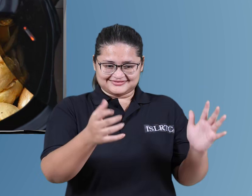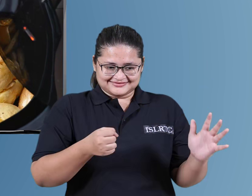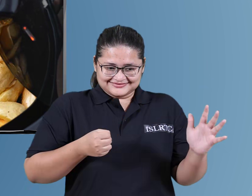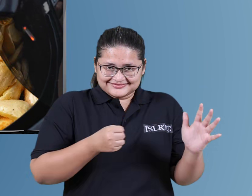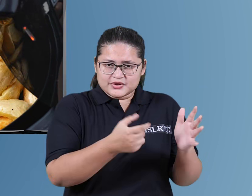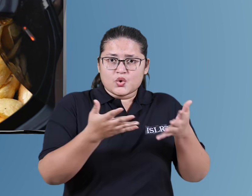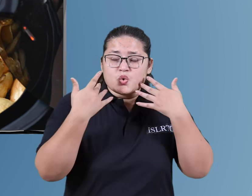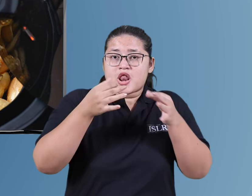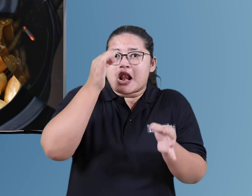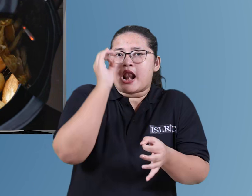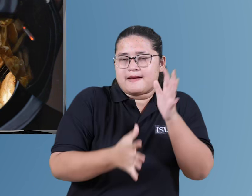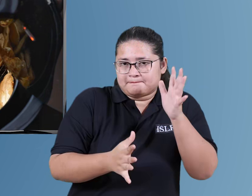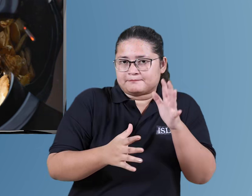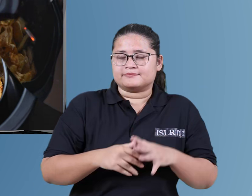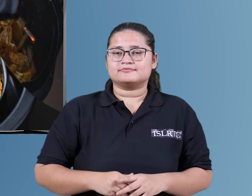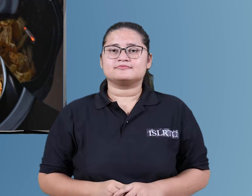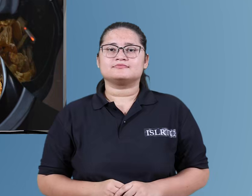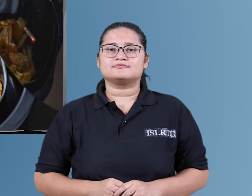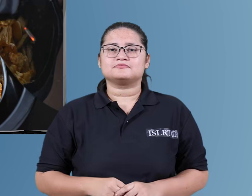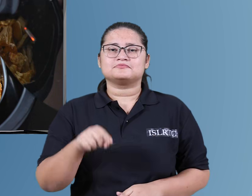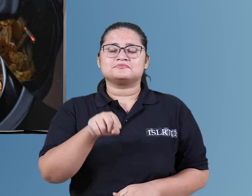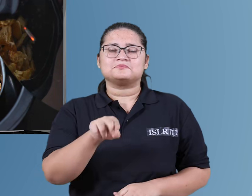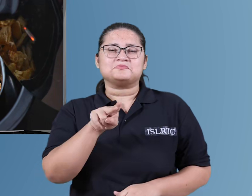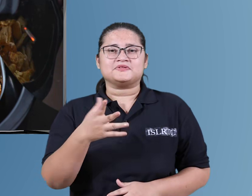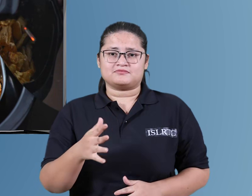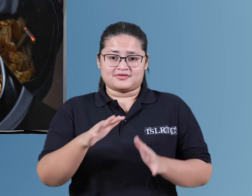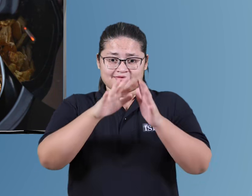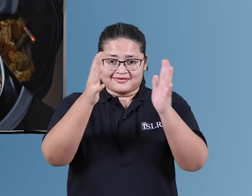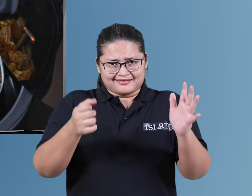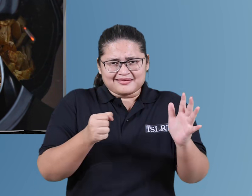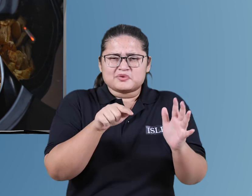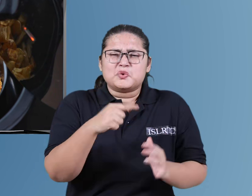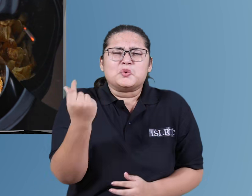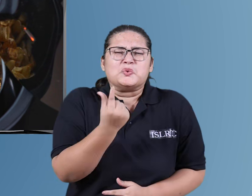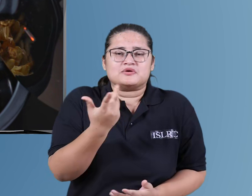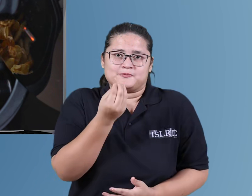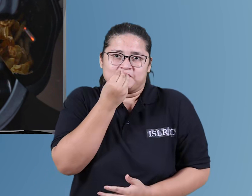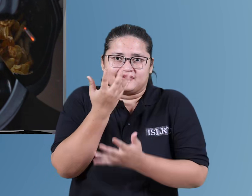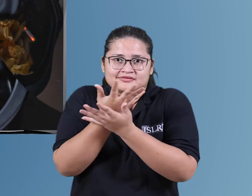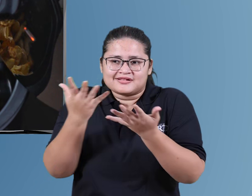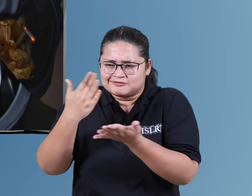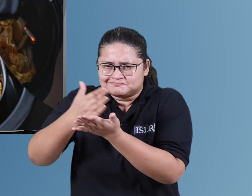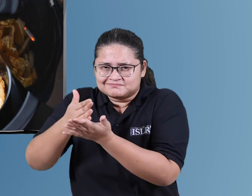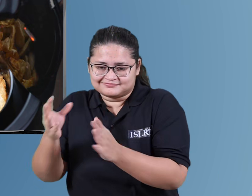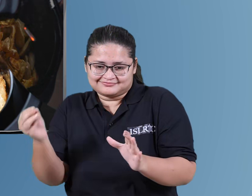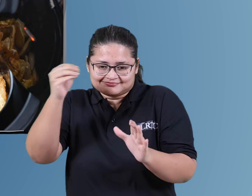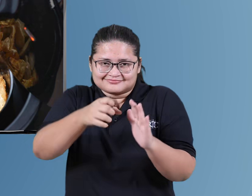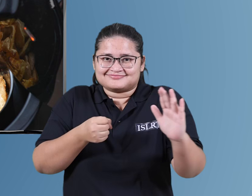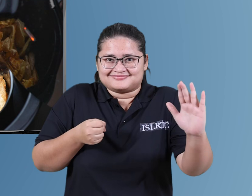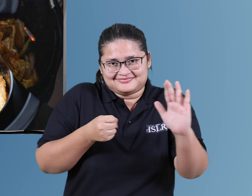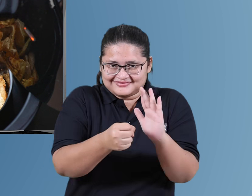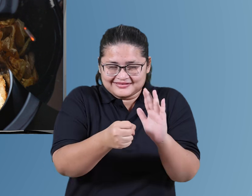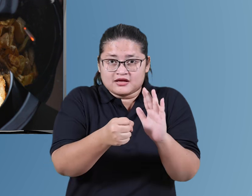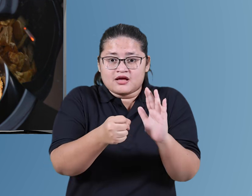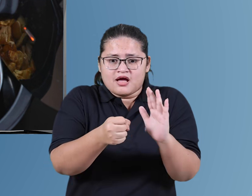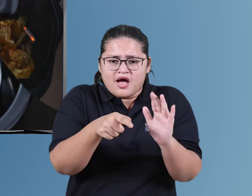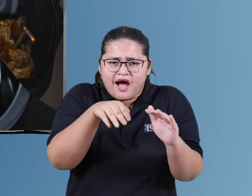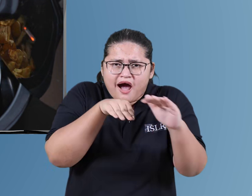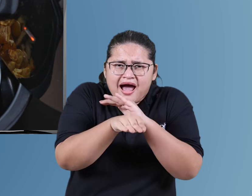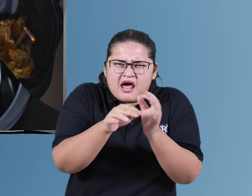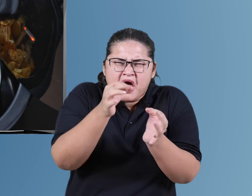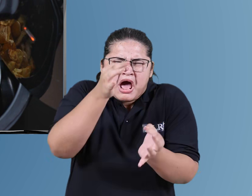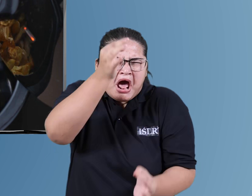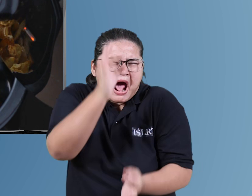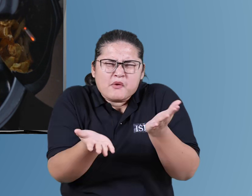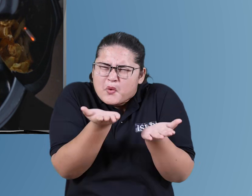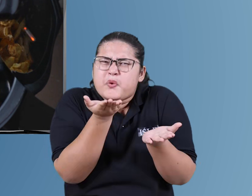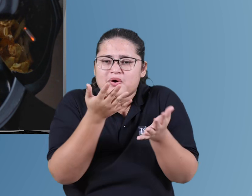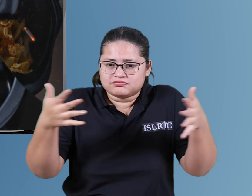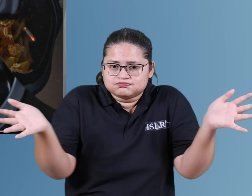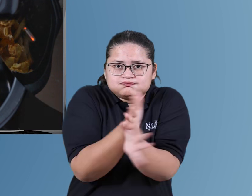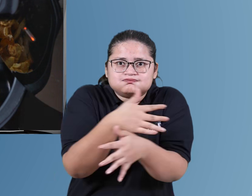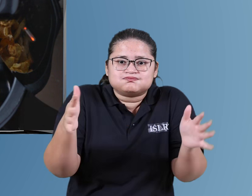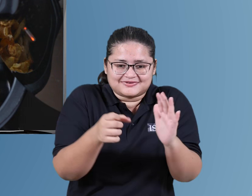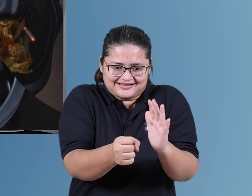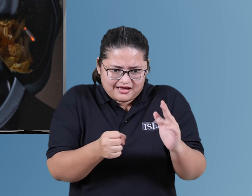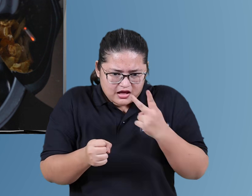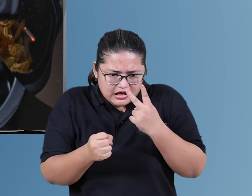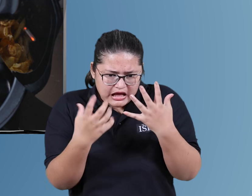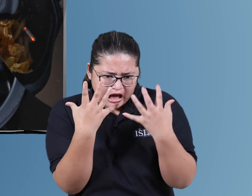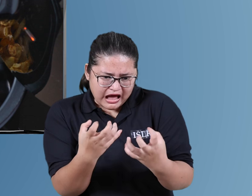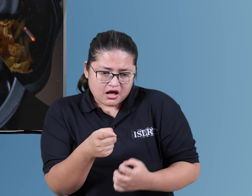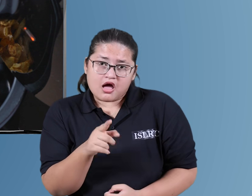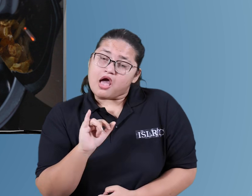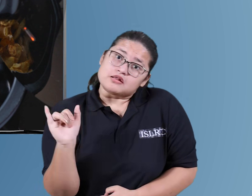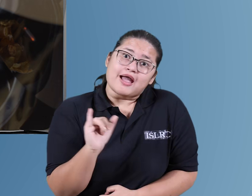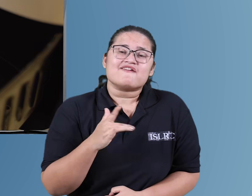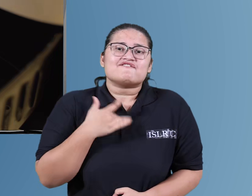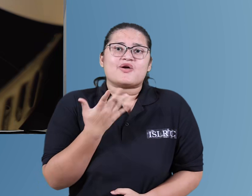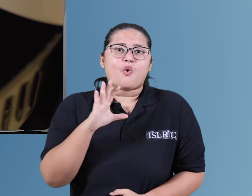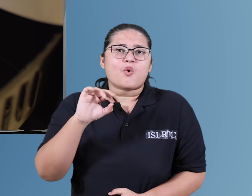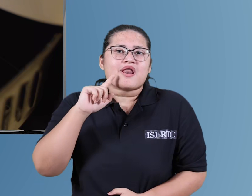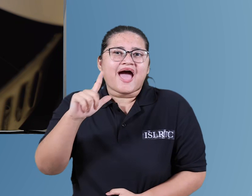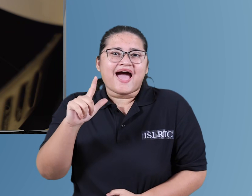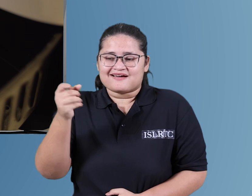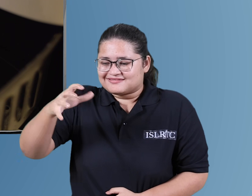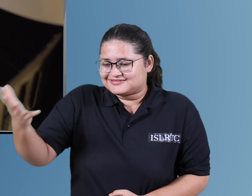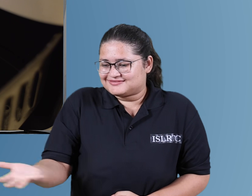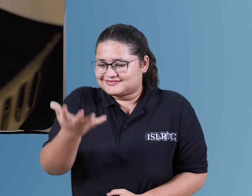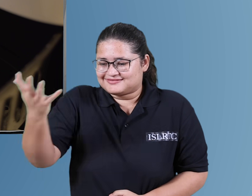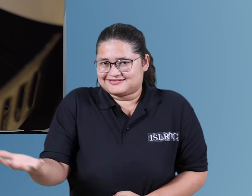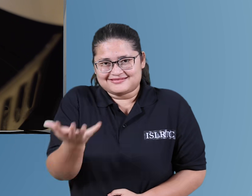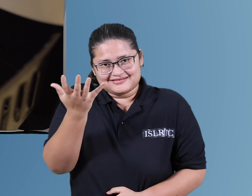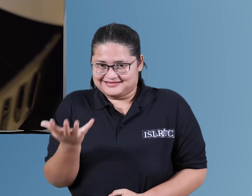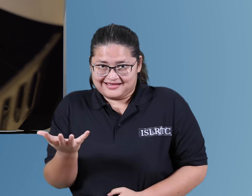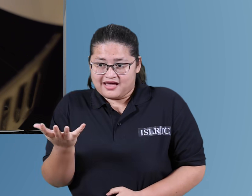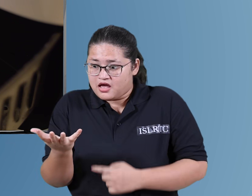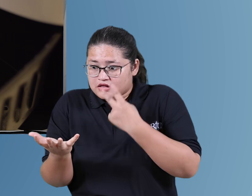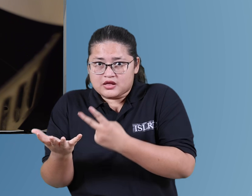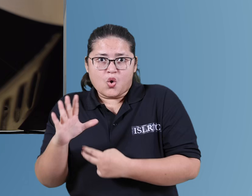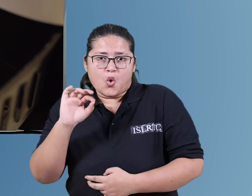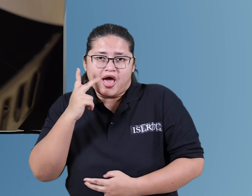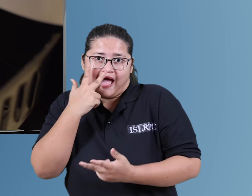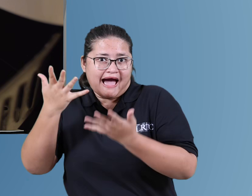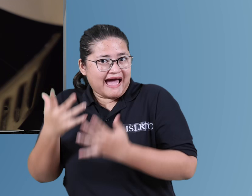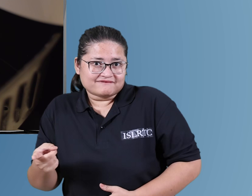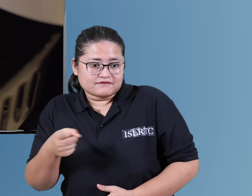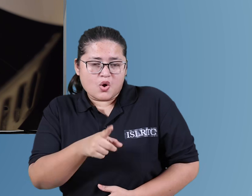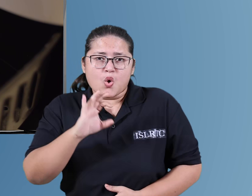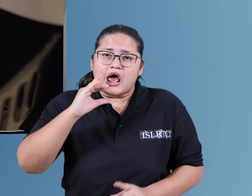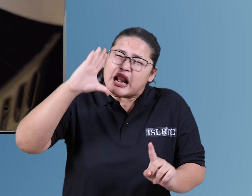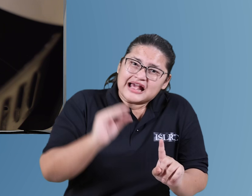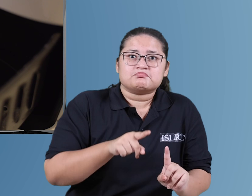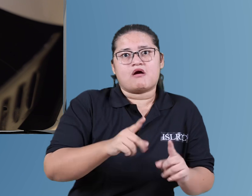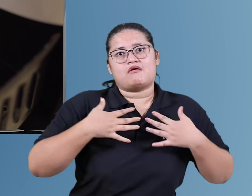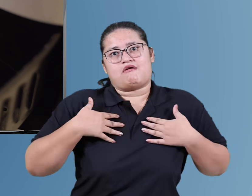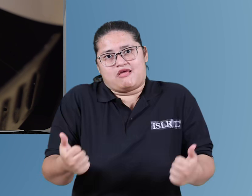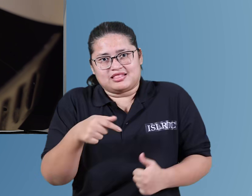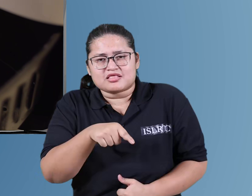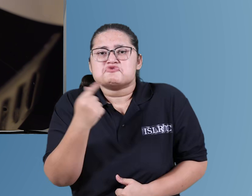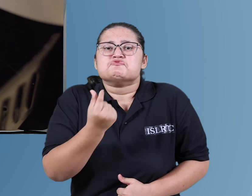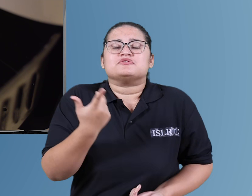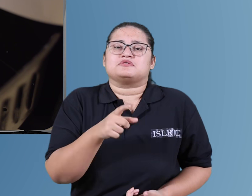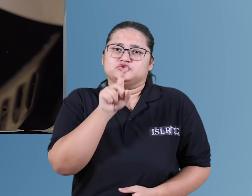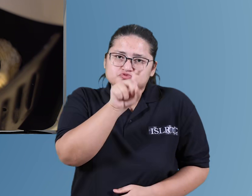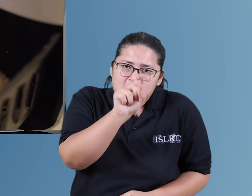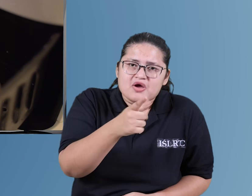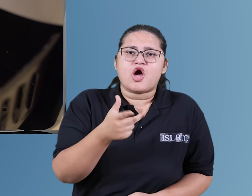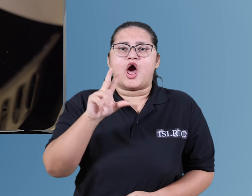Air fryer An air fryer is an appliance that cooks food by blowing hot air around it, making it crispy like fried food but using much less oil, making it healthier by lowering the fat content. It is commonly used for making fries, chicken, and vegetables.